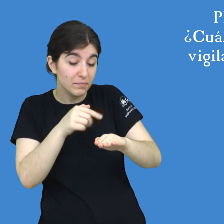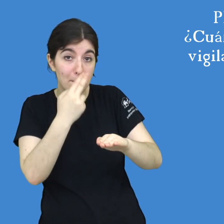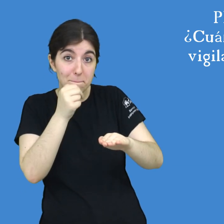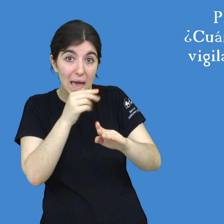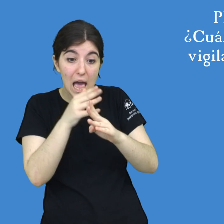pie